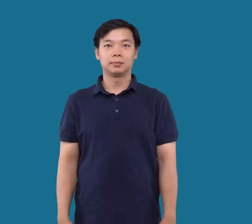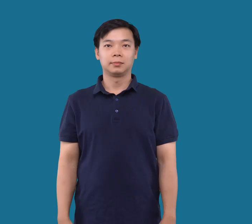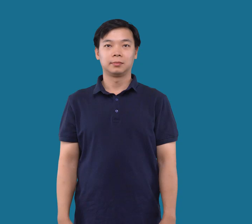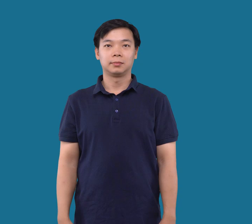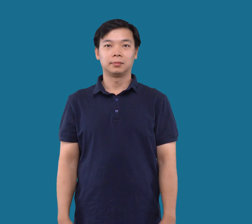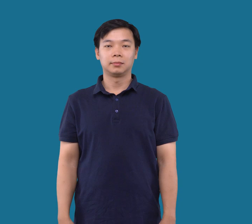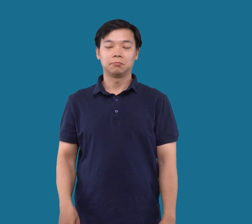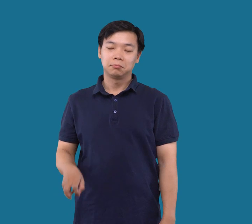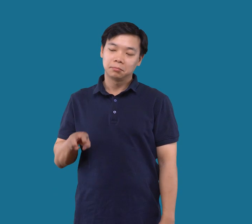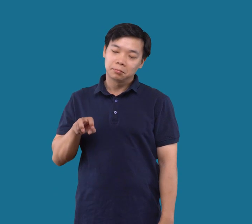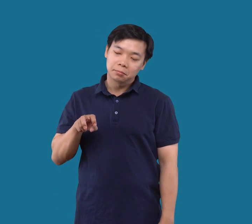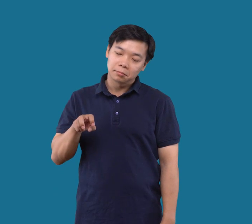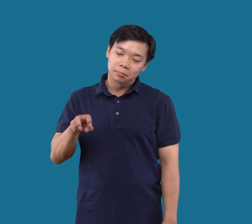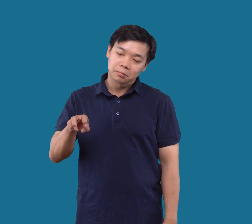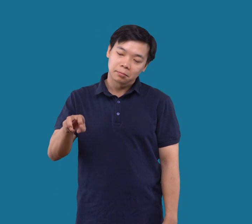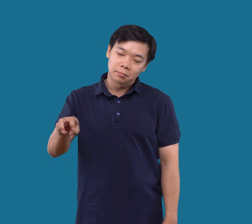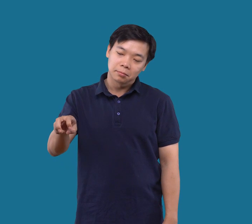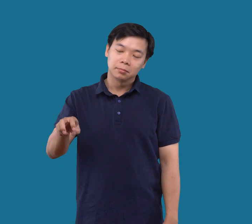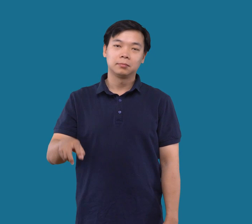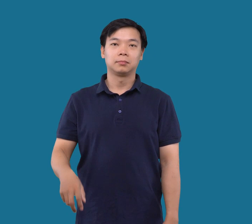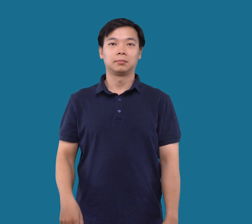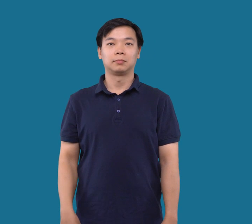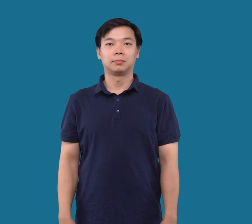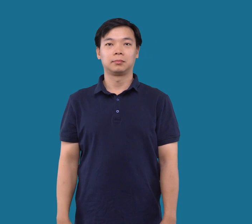chạy chậm